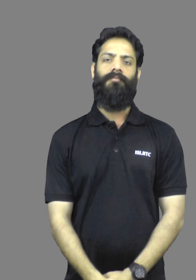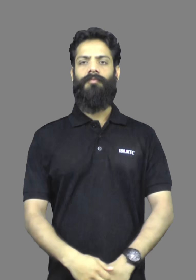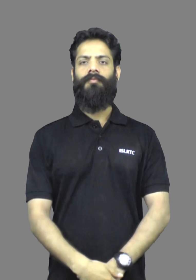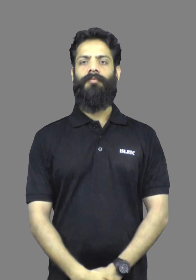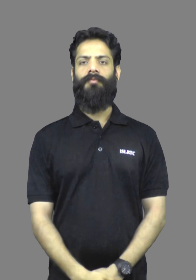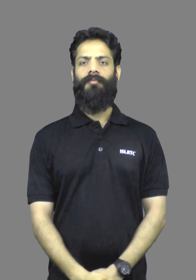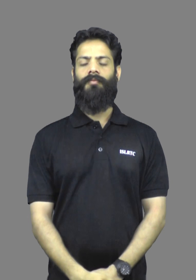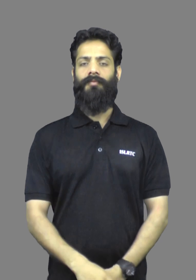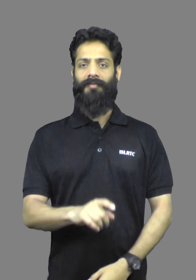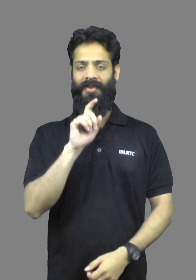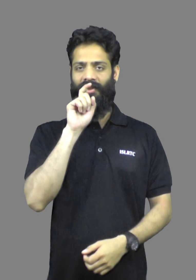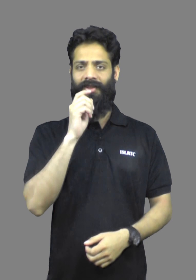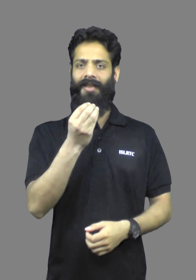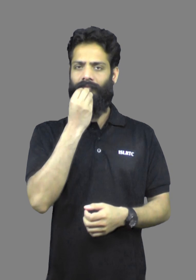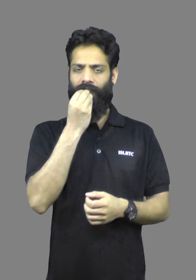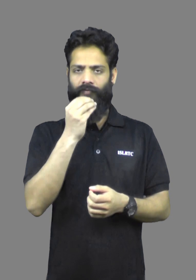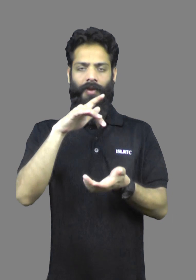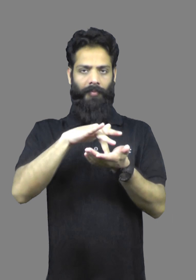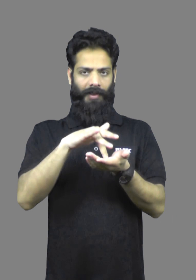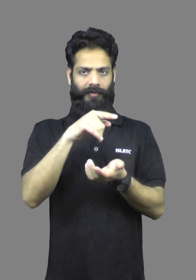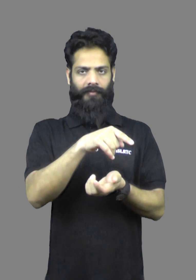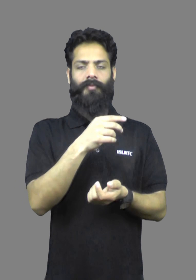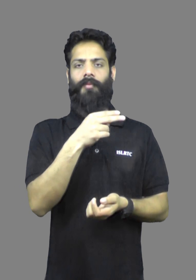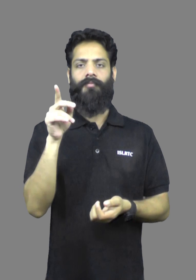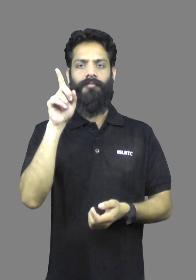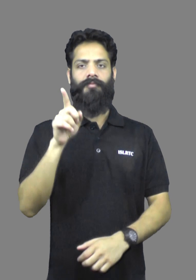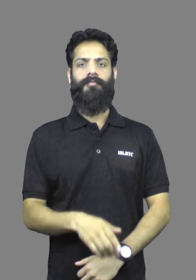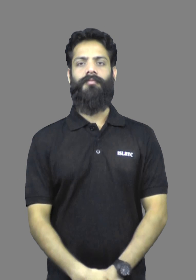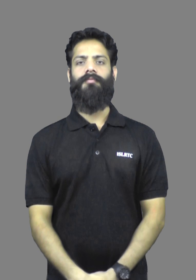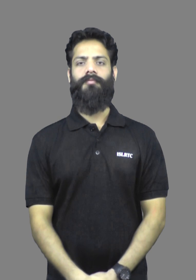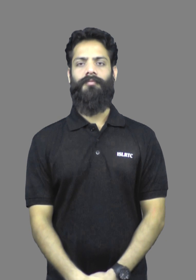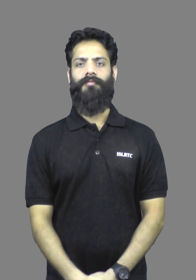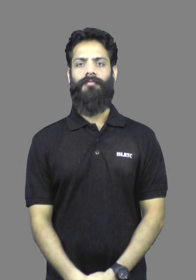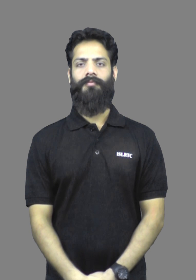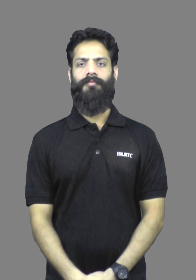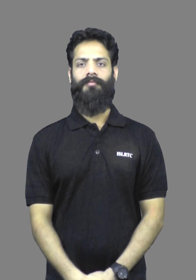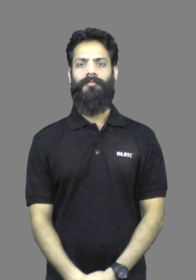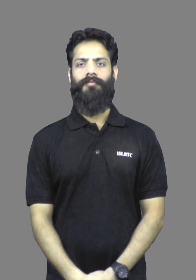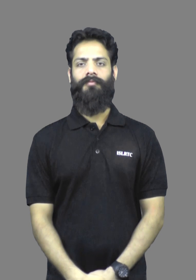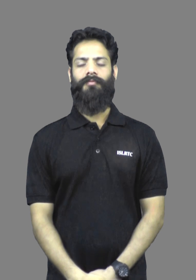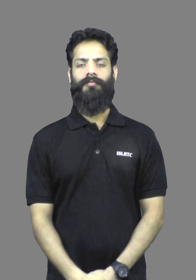Poultry Mash